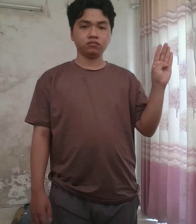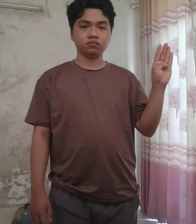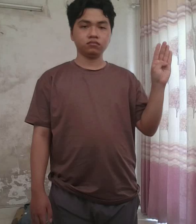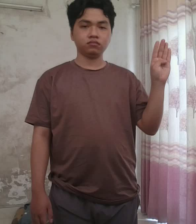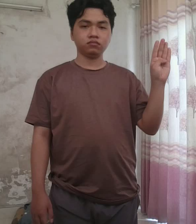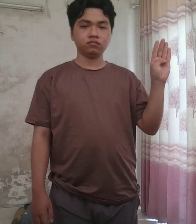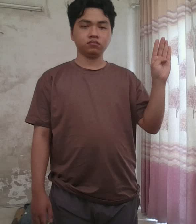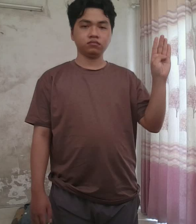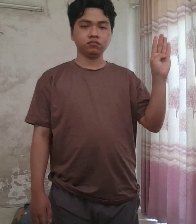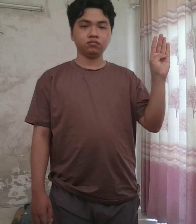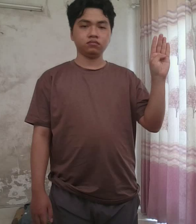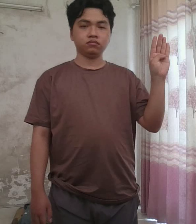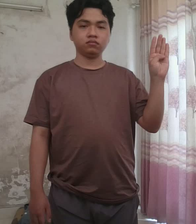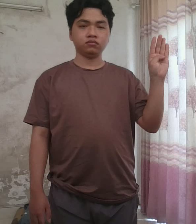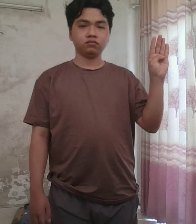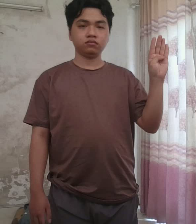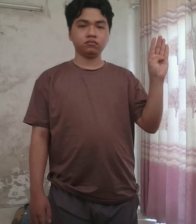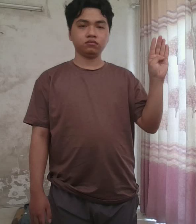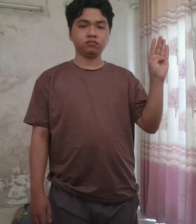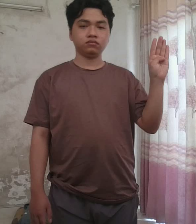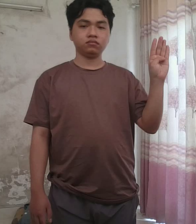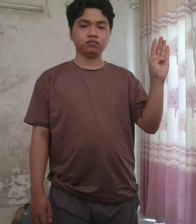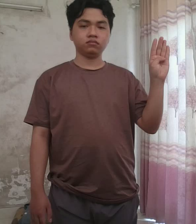b